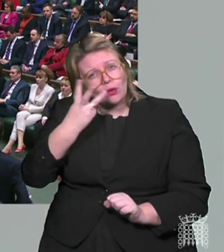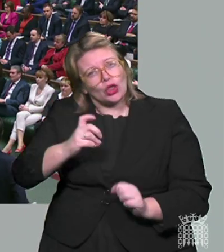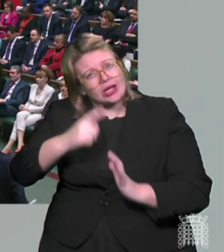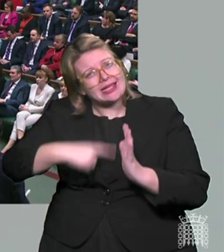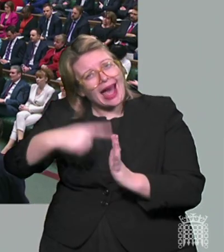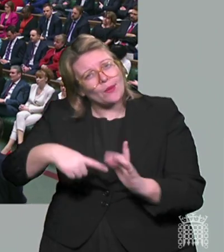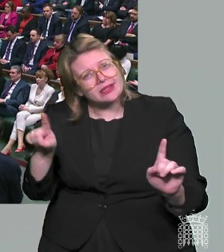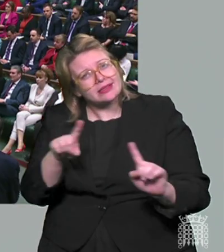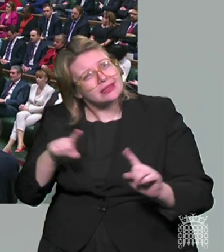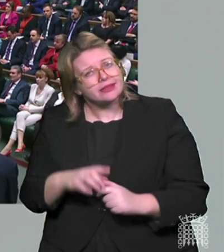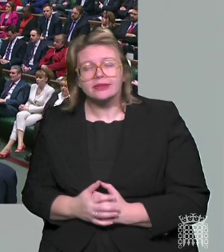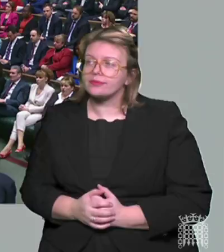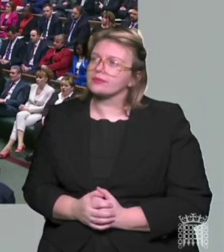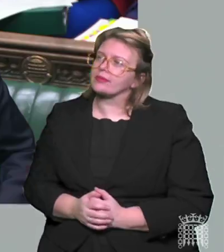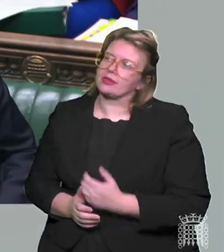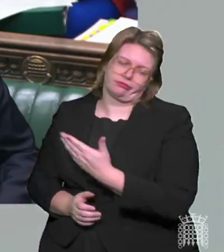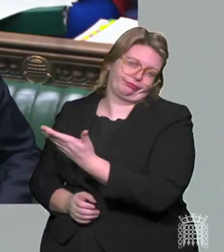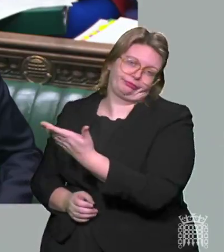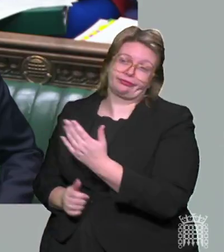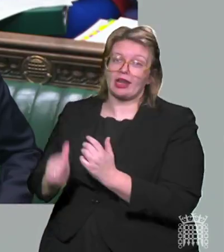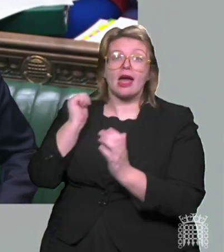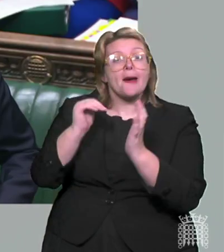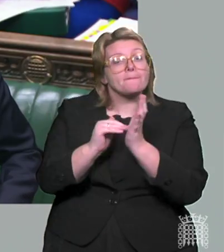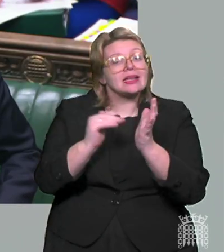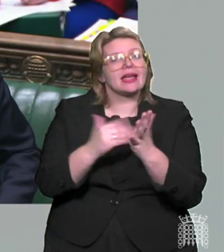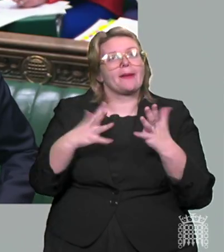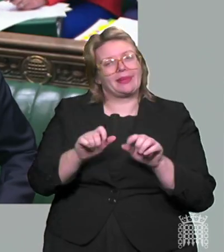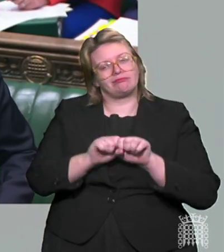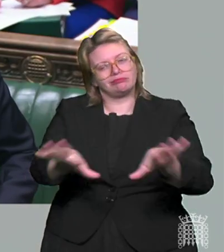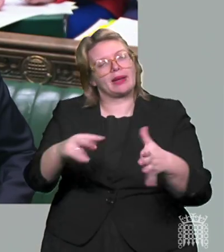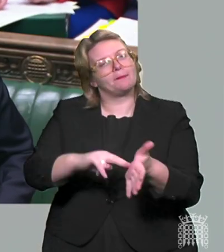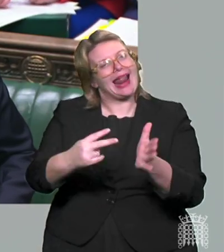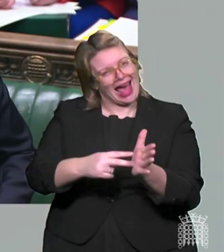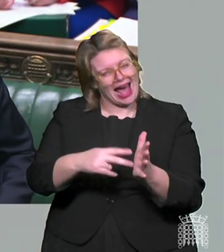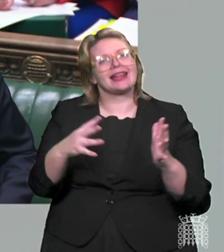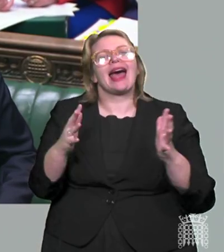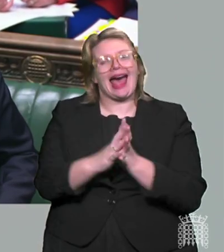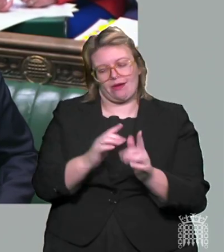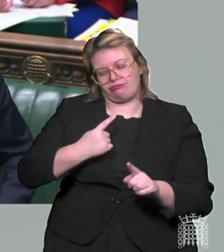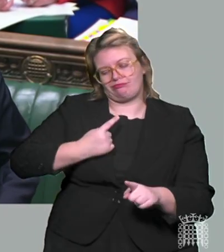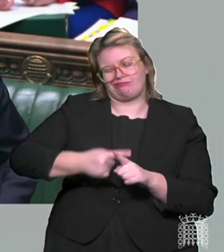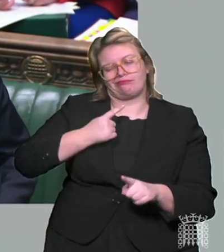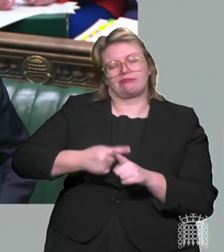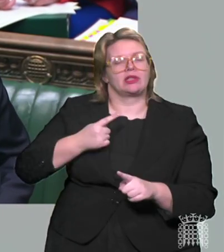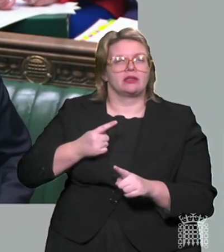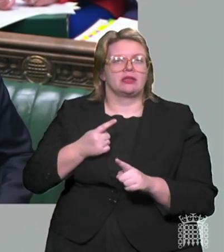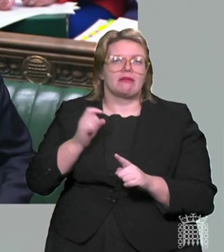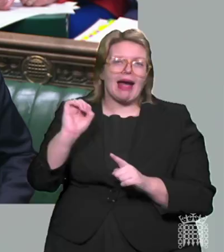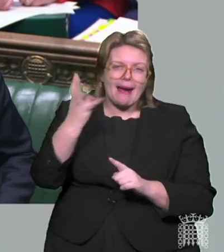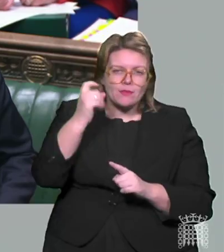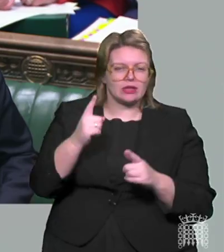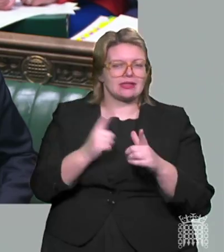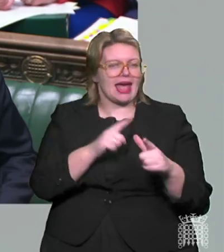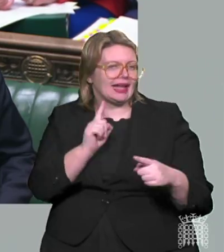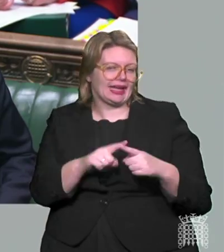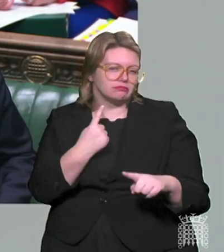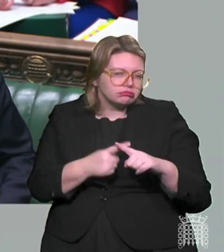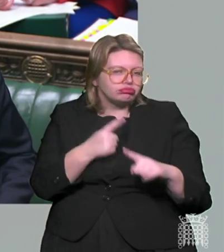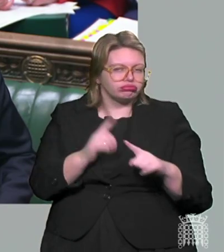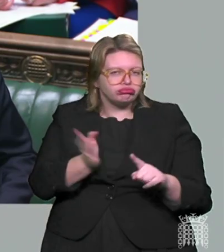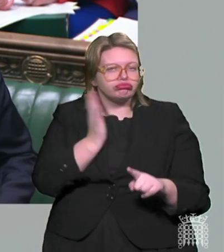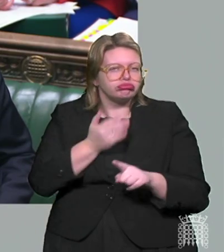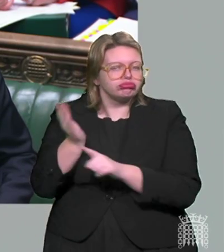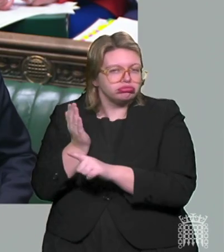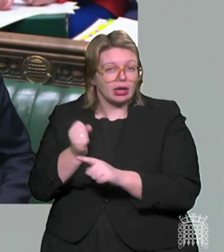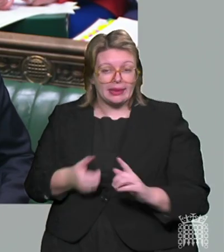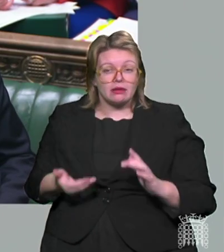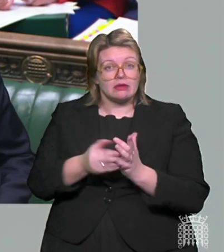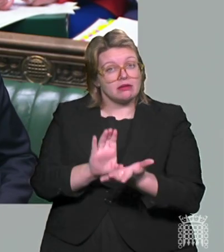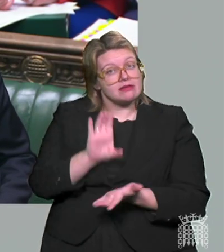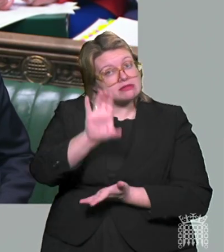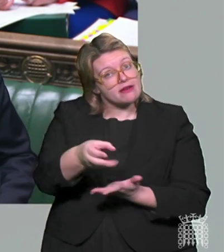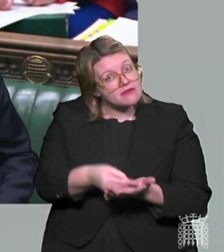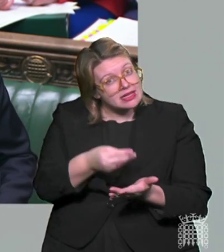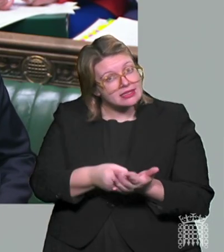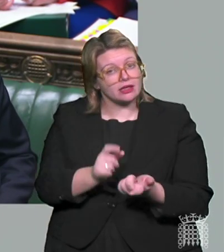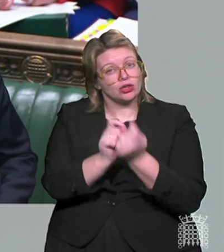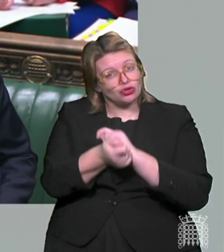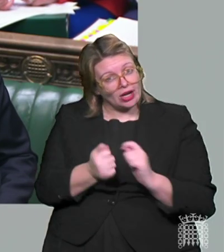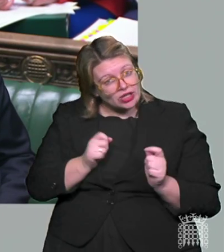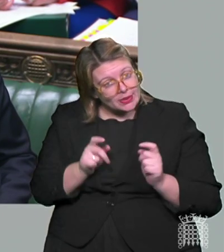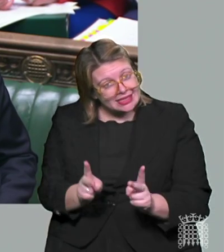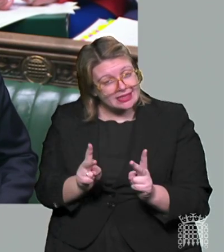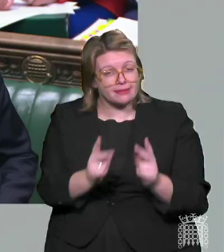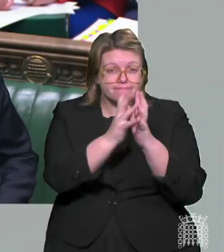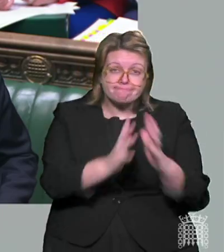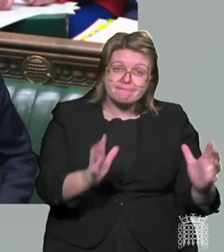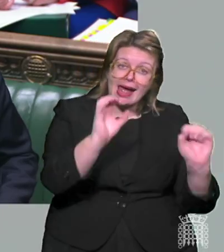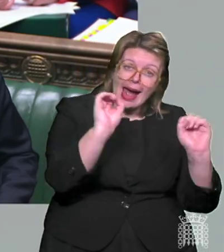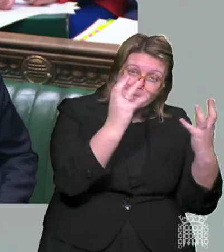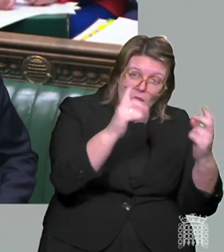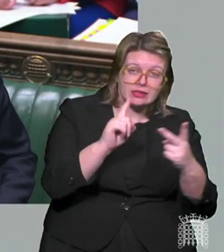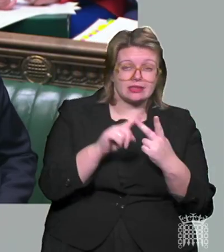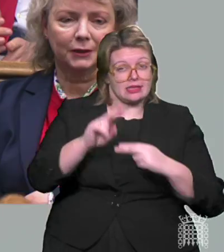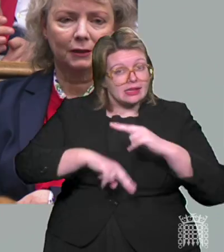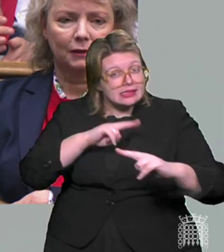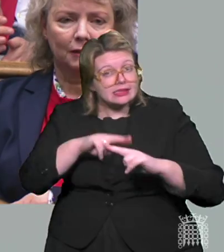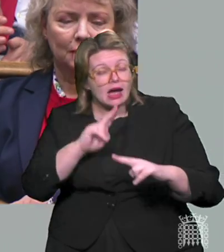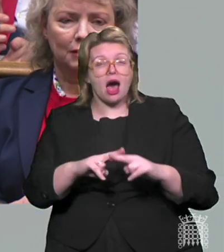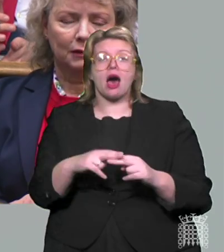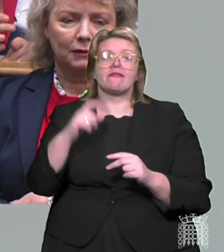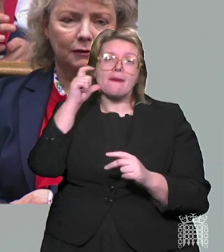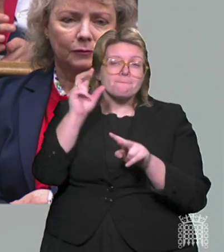If the honourable Lady actually looks, she will see that we published on Monday a comprehensive plan to reduce wait times in A&E and for ambulances, backed with more funding, reform of the system, more beds, more ambulances and more staff.